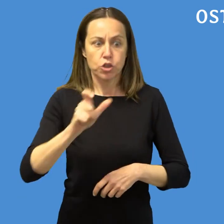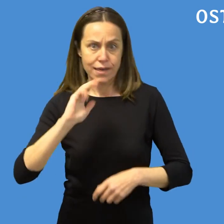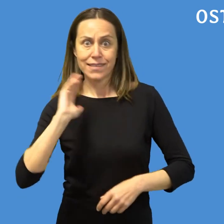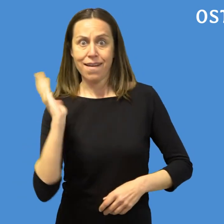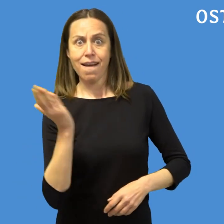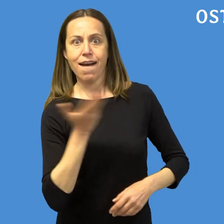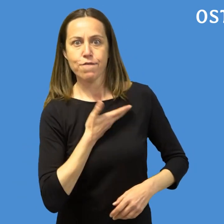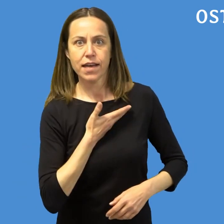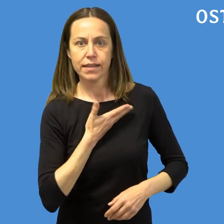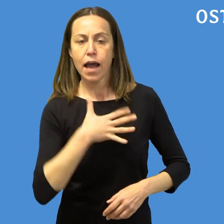afectar